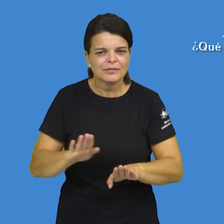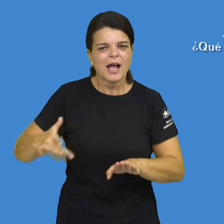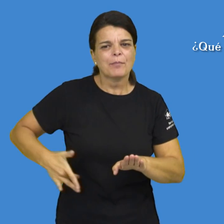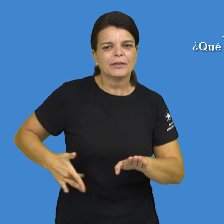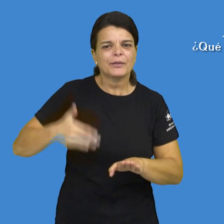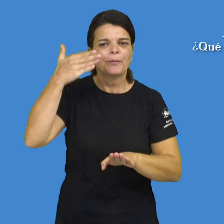hígado